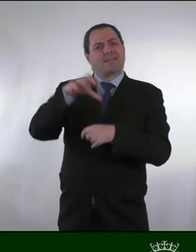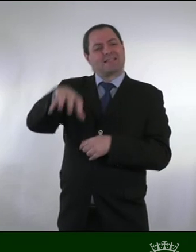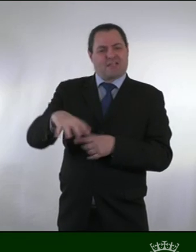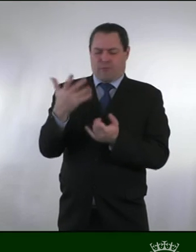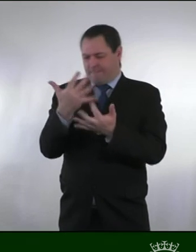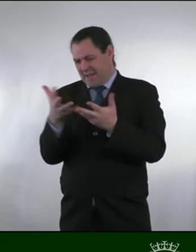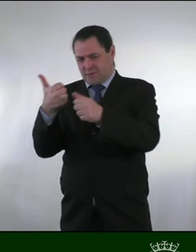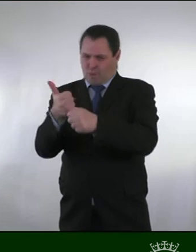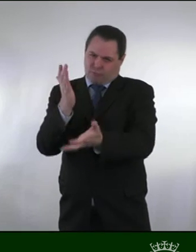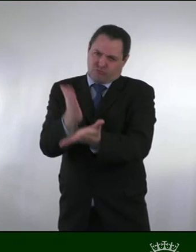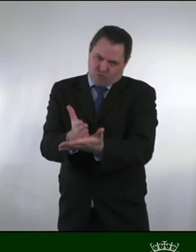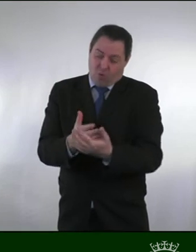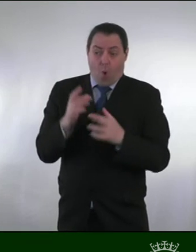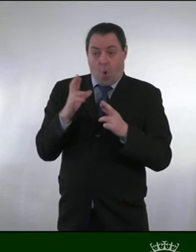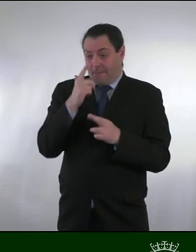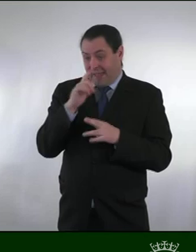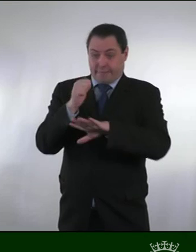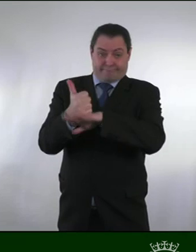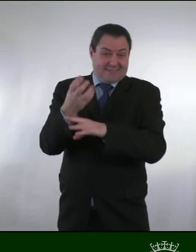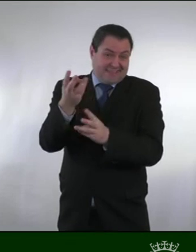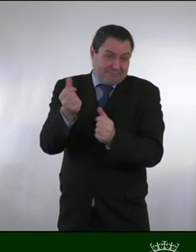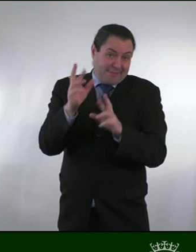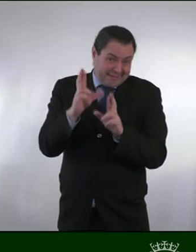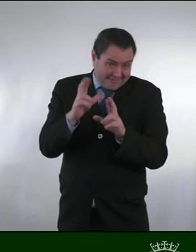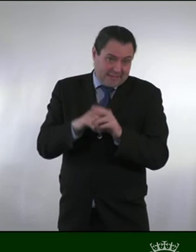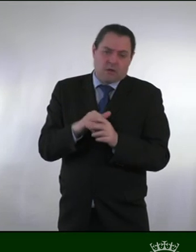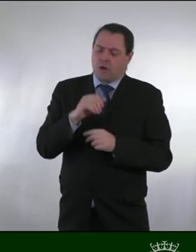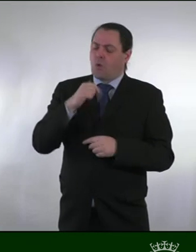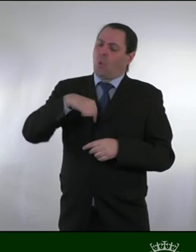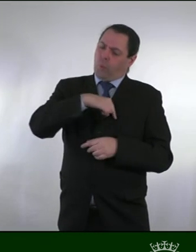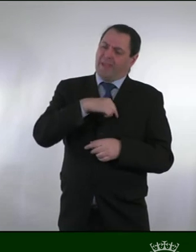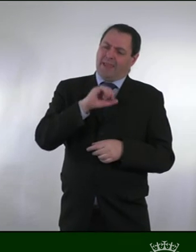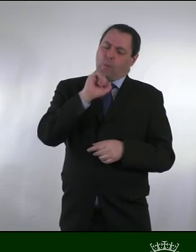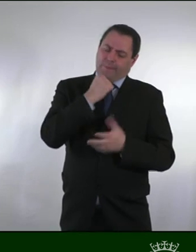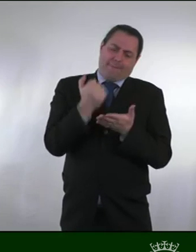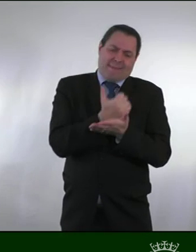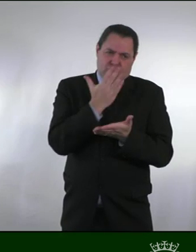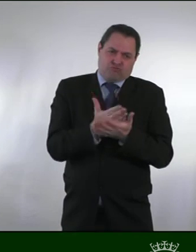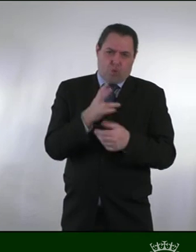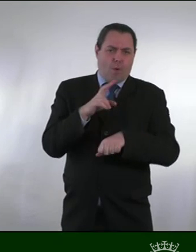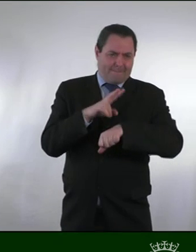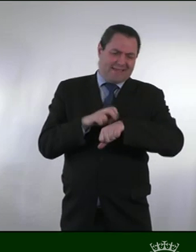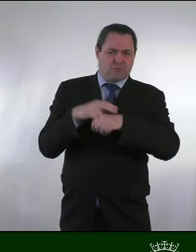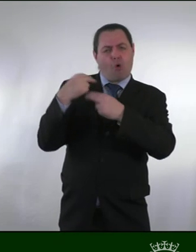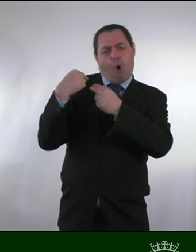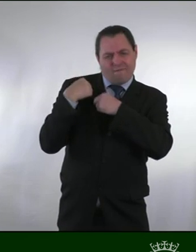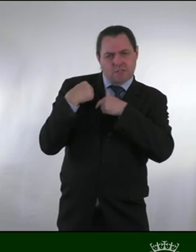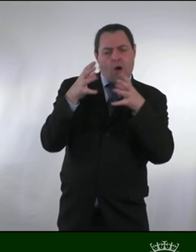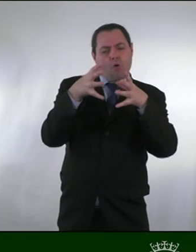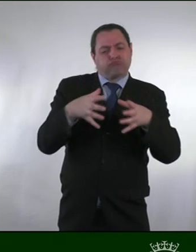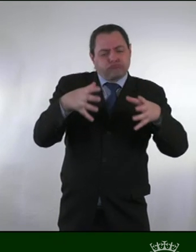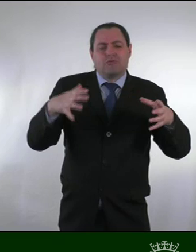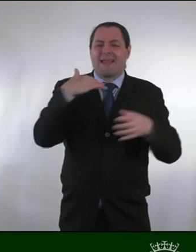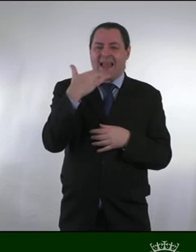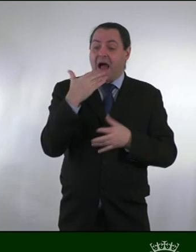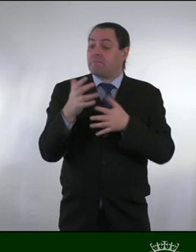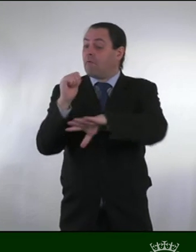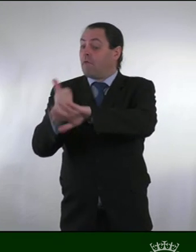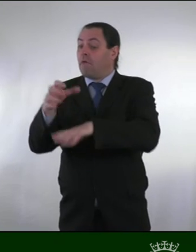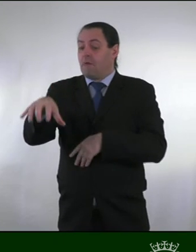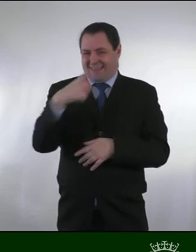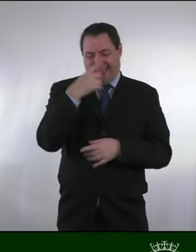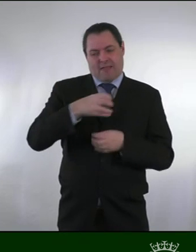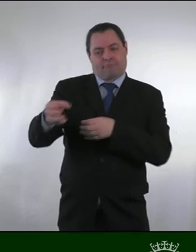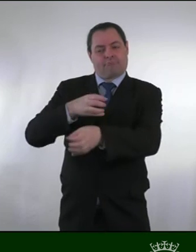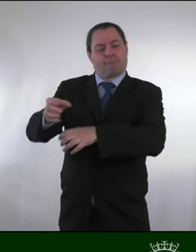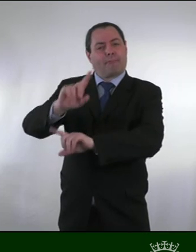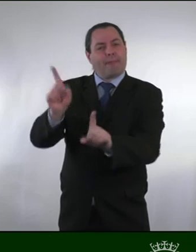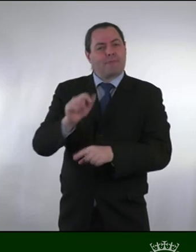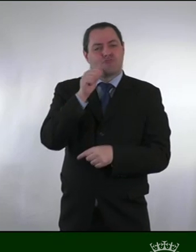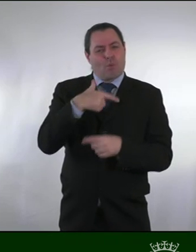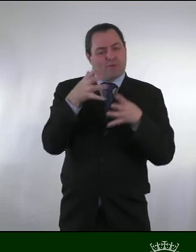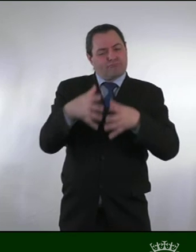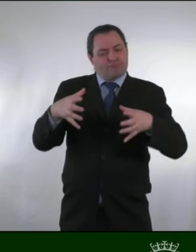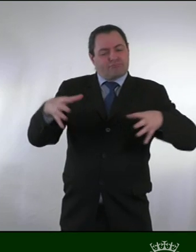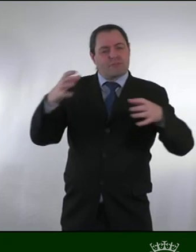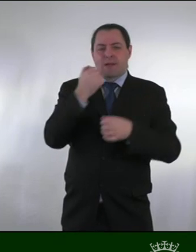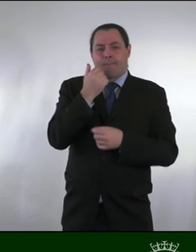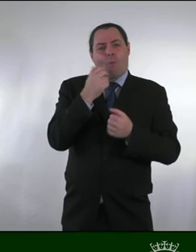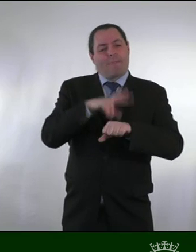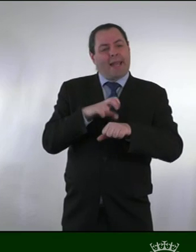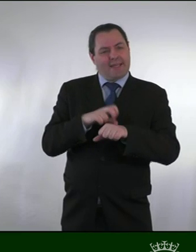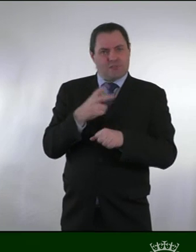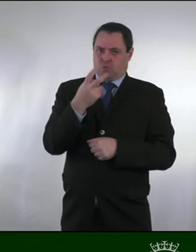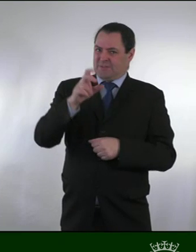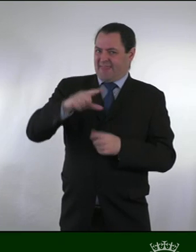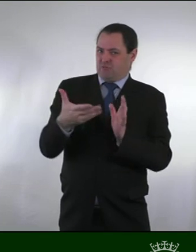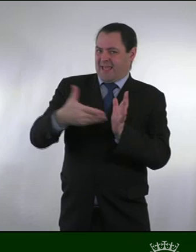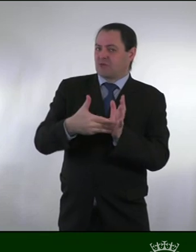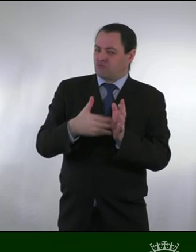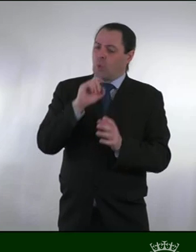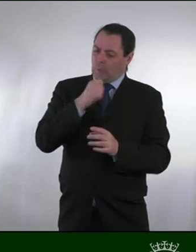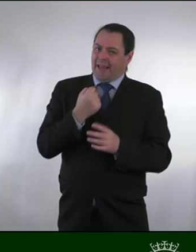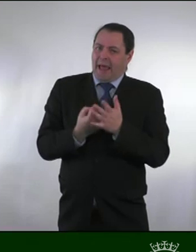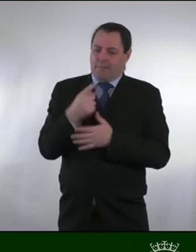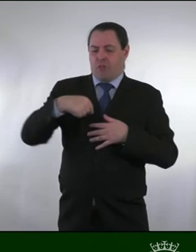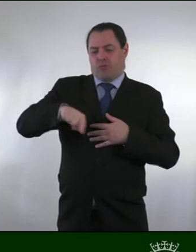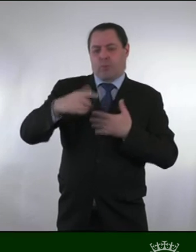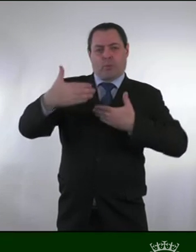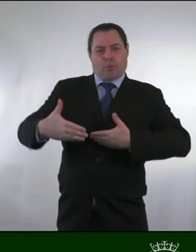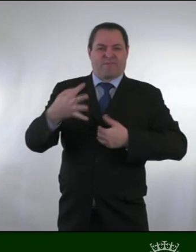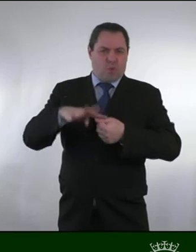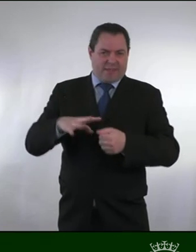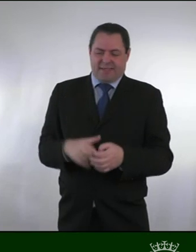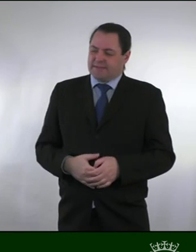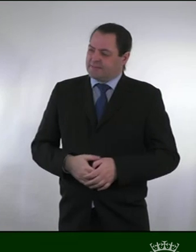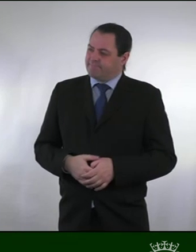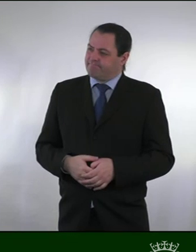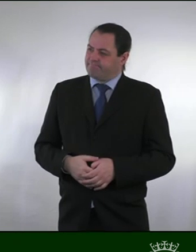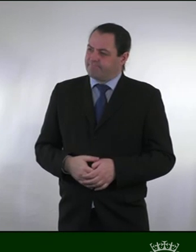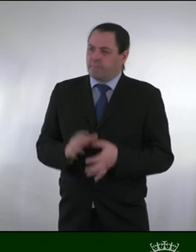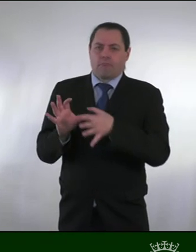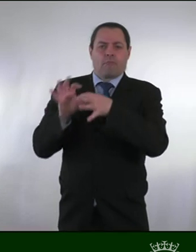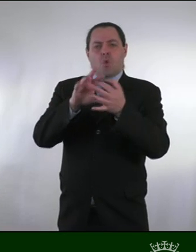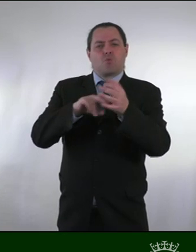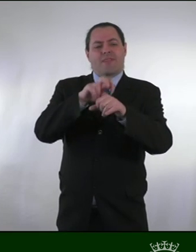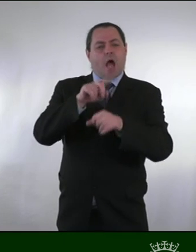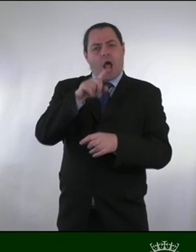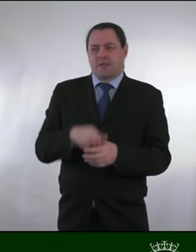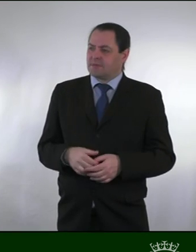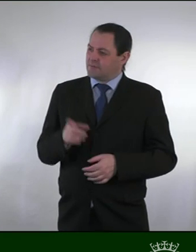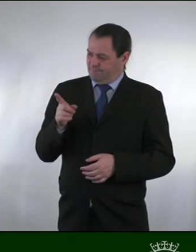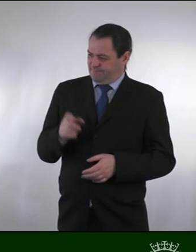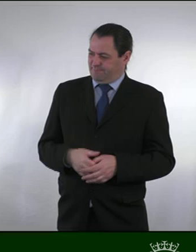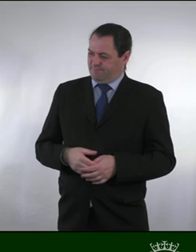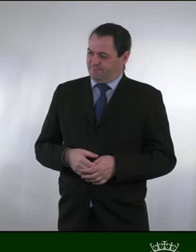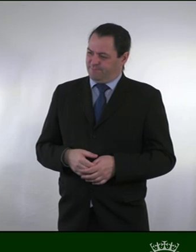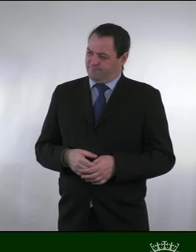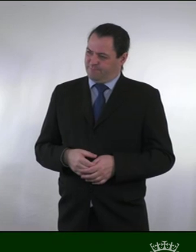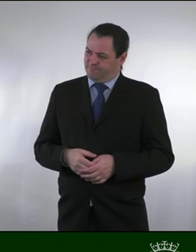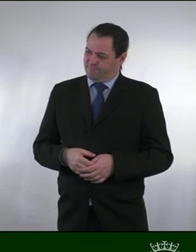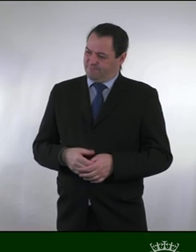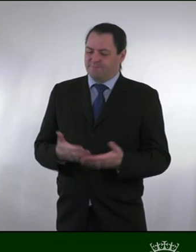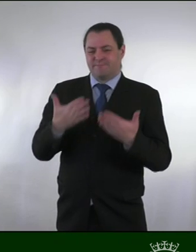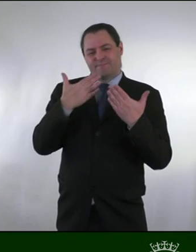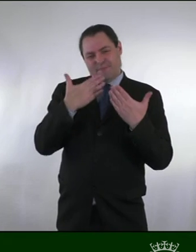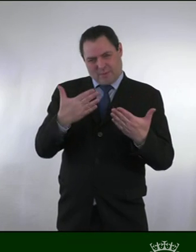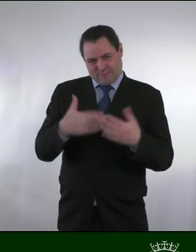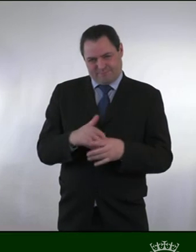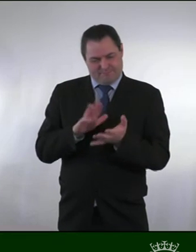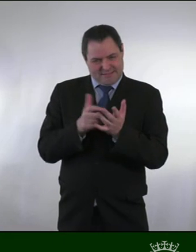I hope that a solution can be found. In the meantime, I can reassure him that we are making sure that there will be the police officers—the policemen and women—to put in that police station, because, as he will know, we are delivering on our commitment to have 20,000 more police over the lifetime of this Parliament.